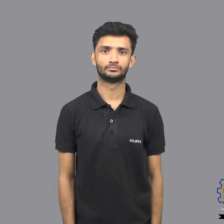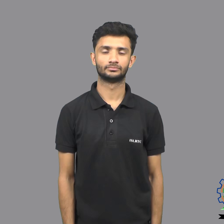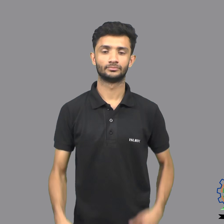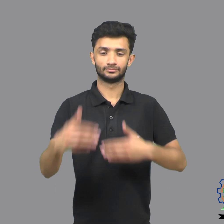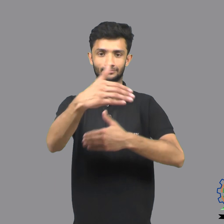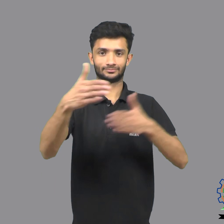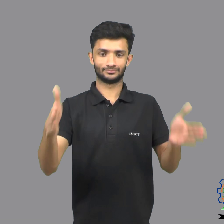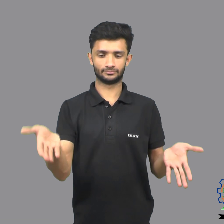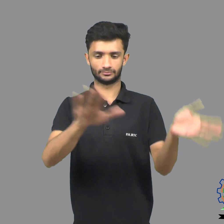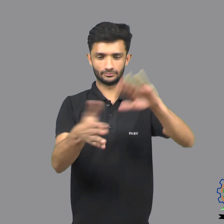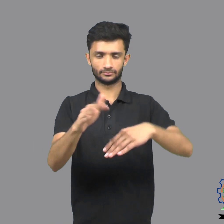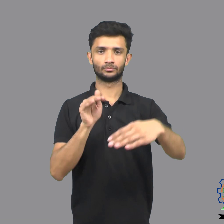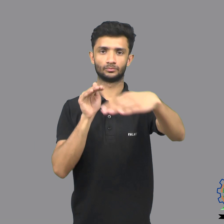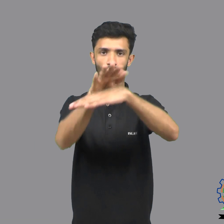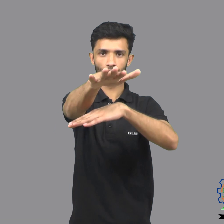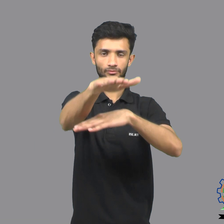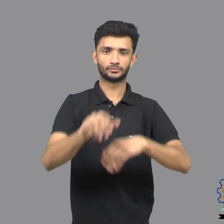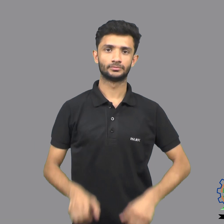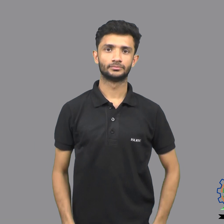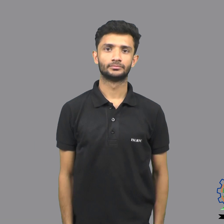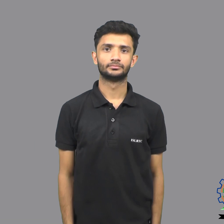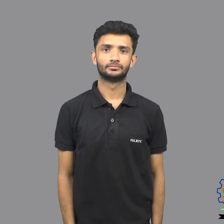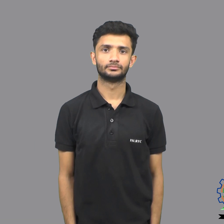Parcel